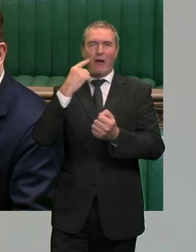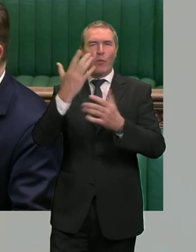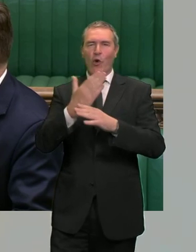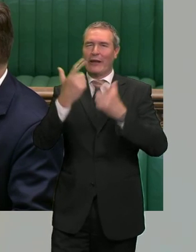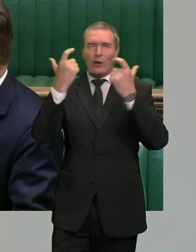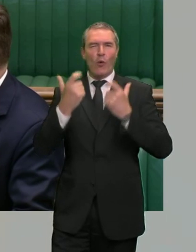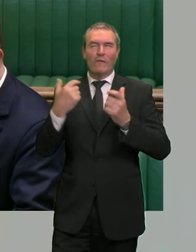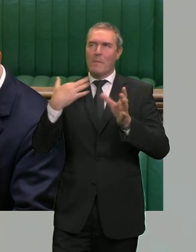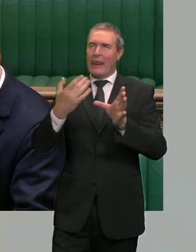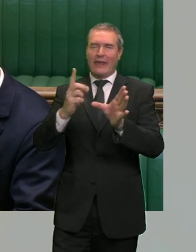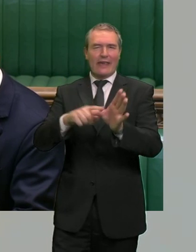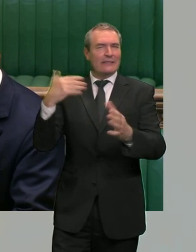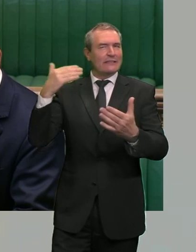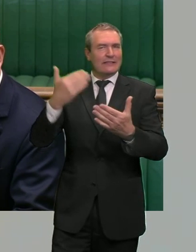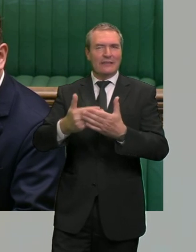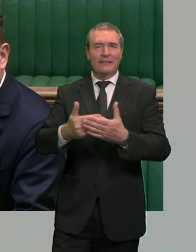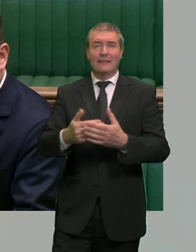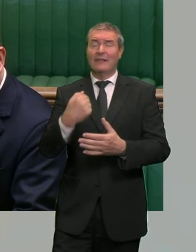The shadow Defence Secretary—